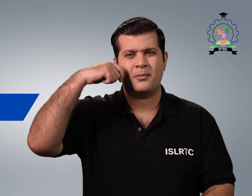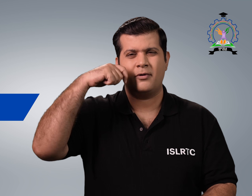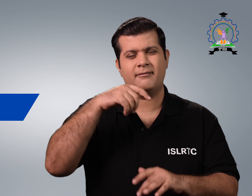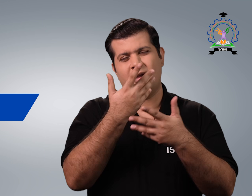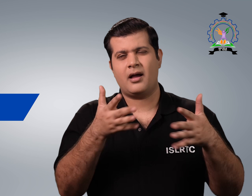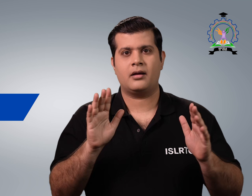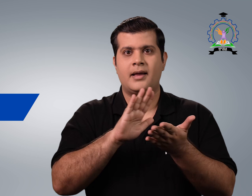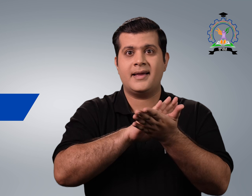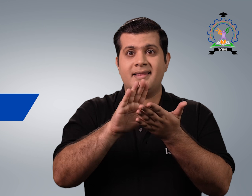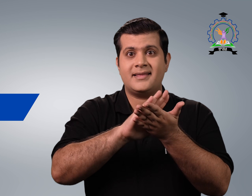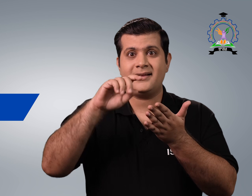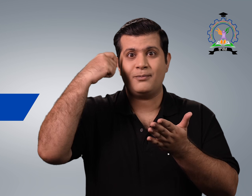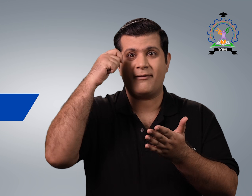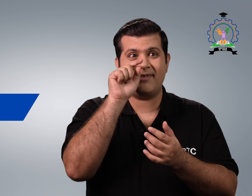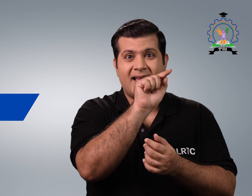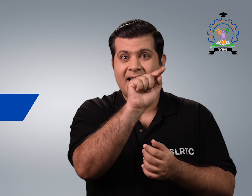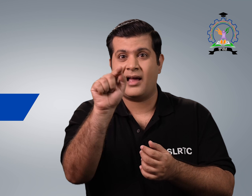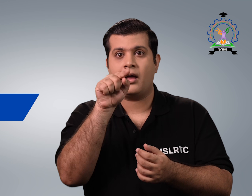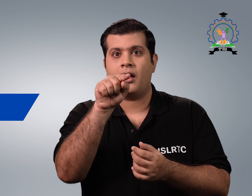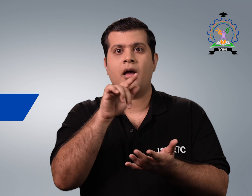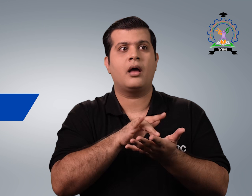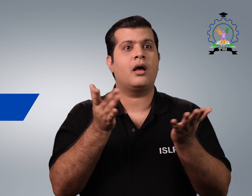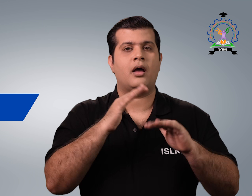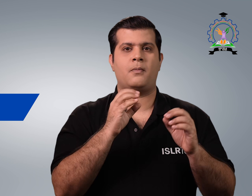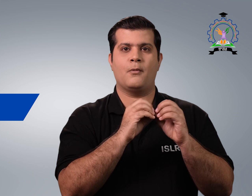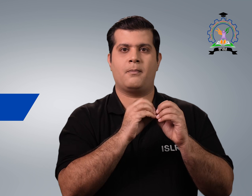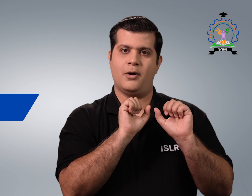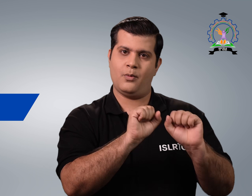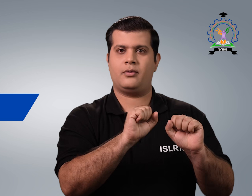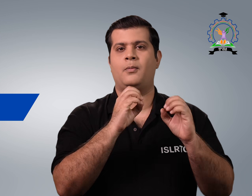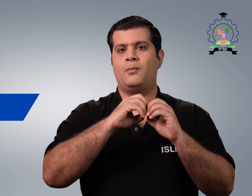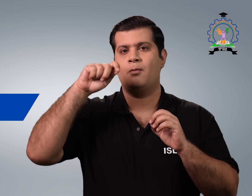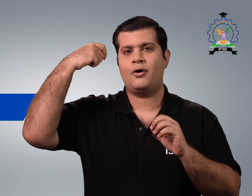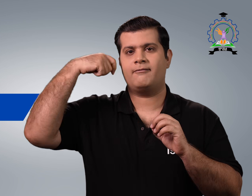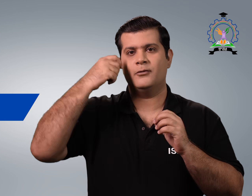The Hindi film industry, based in Mumbai is known as Bollywood.